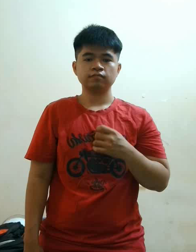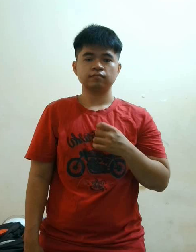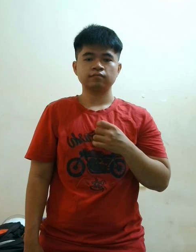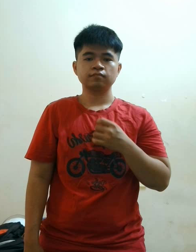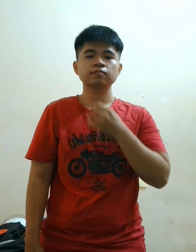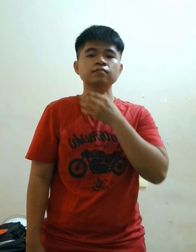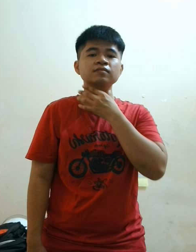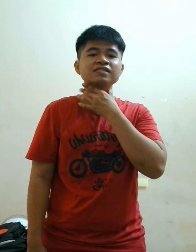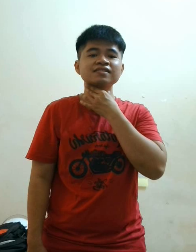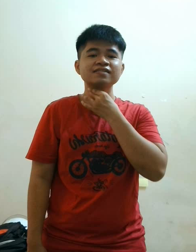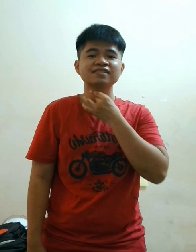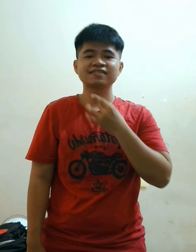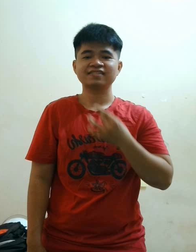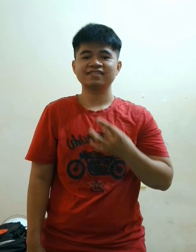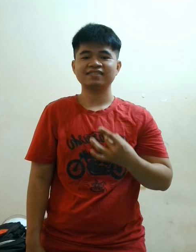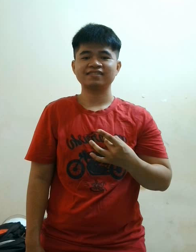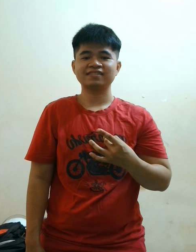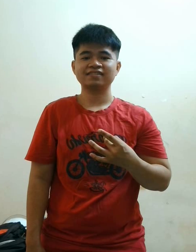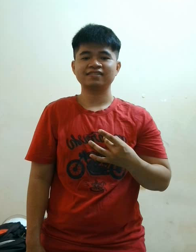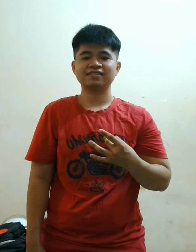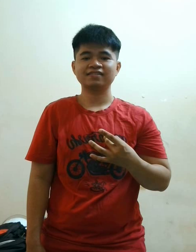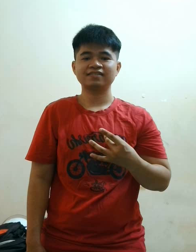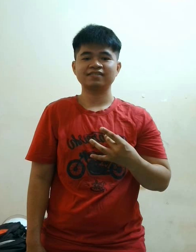thich